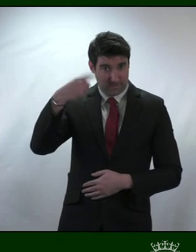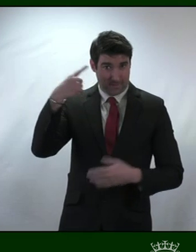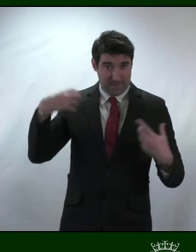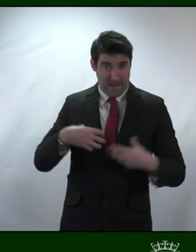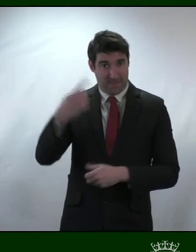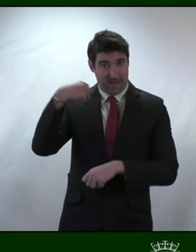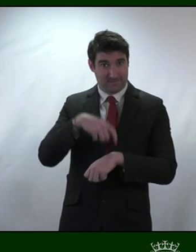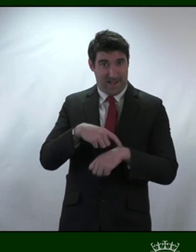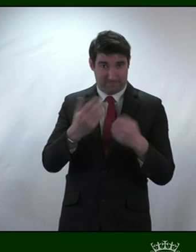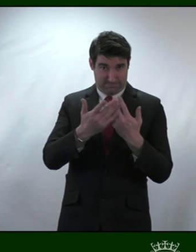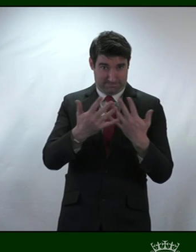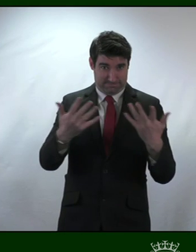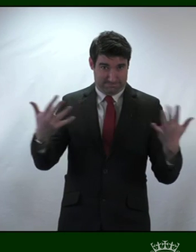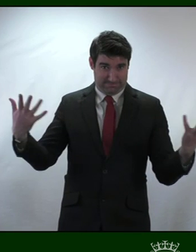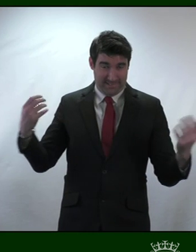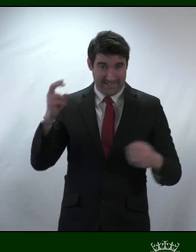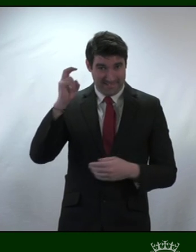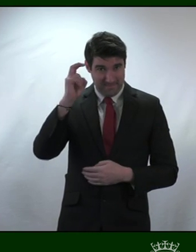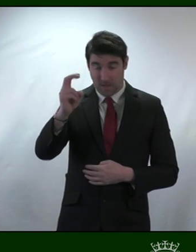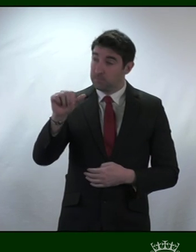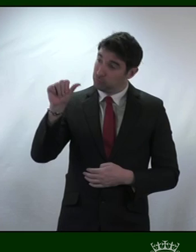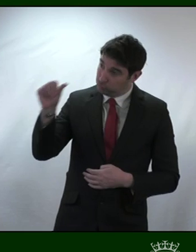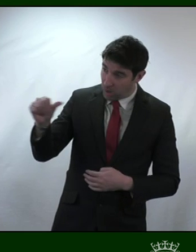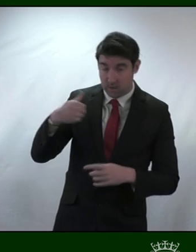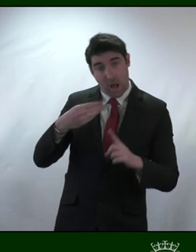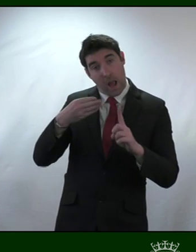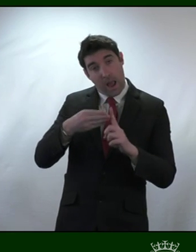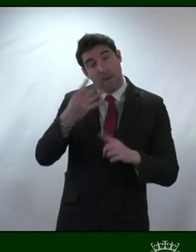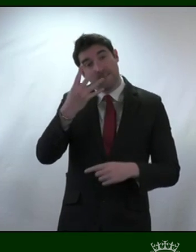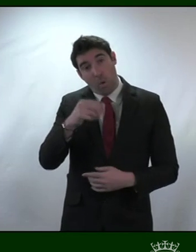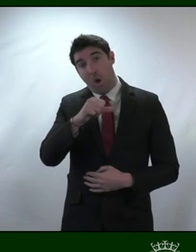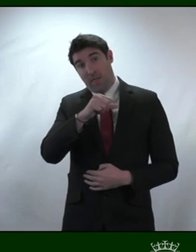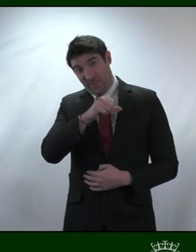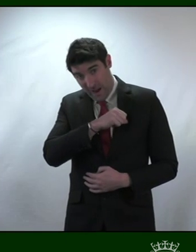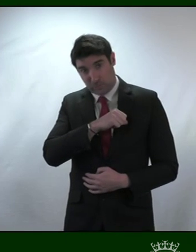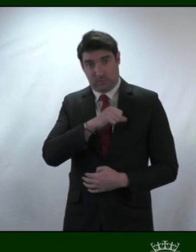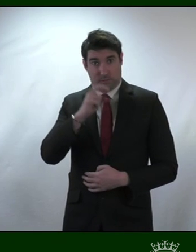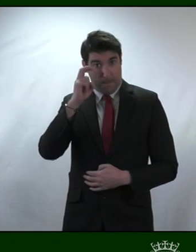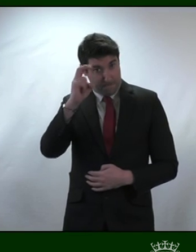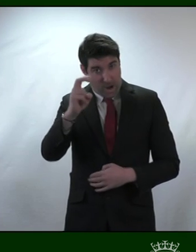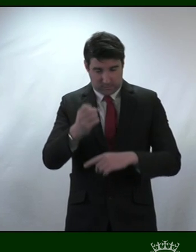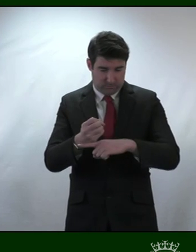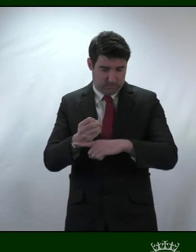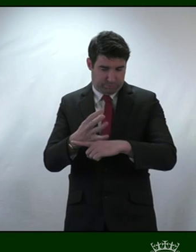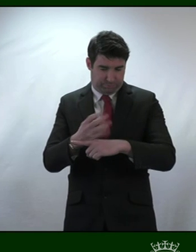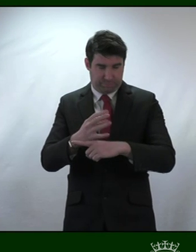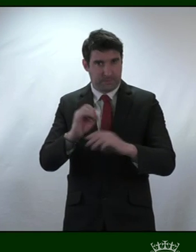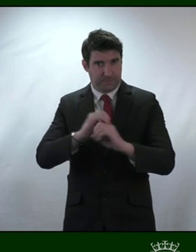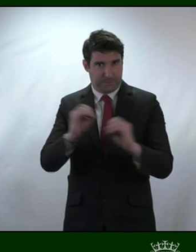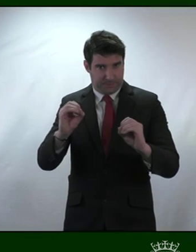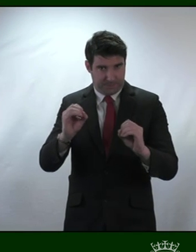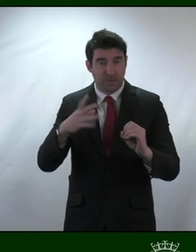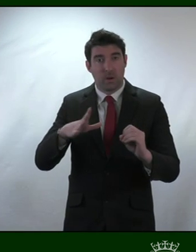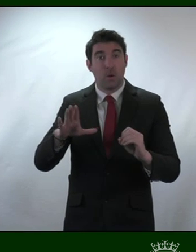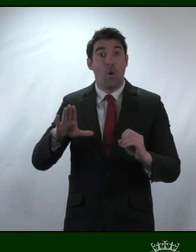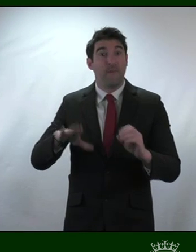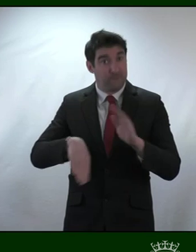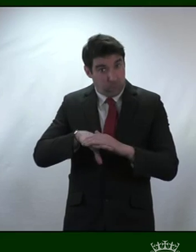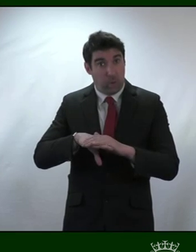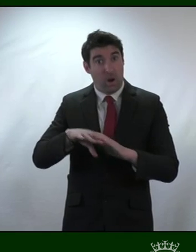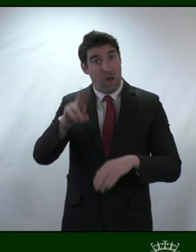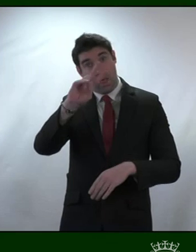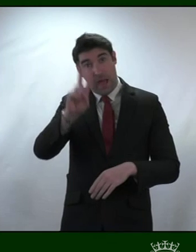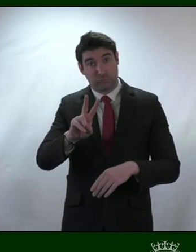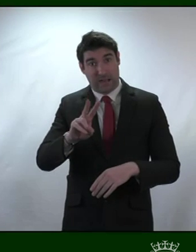Gentleman rightly says, 4,000 zero- emission buses and the country’s first all electric bus town.